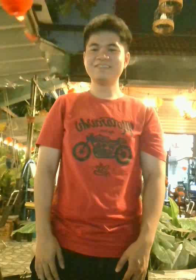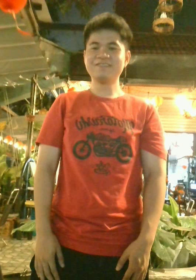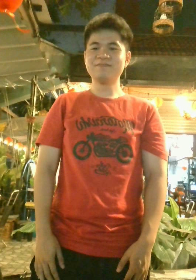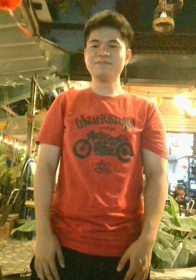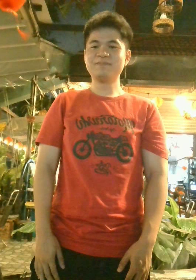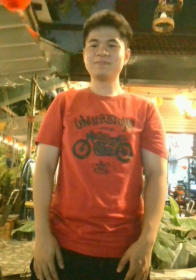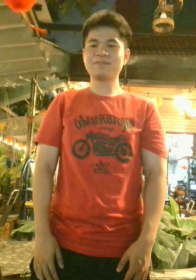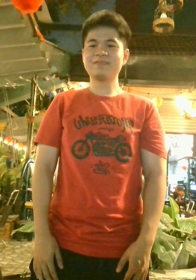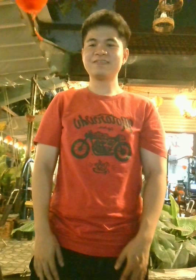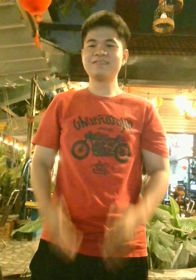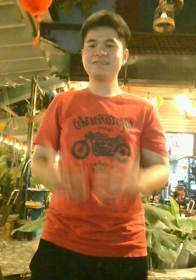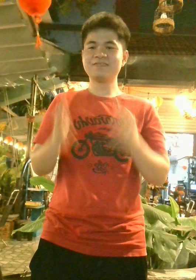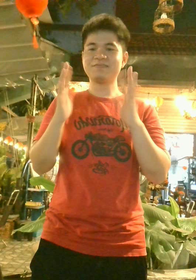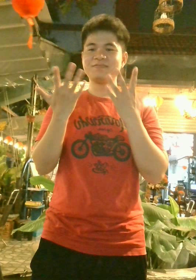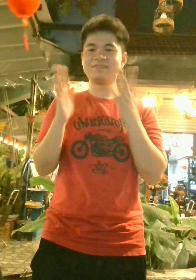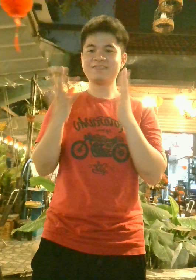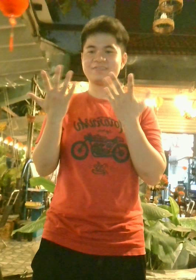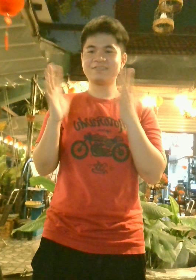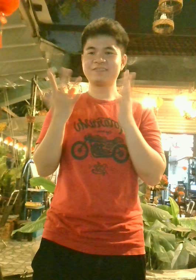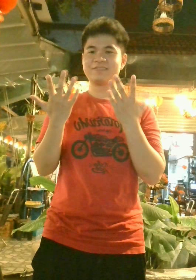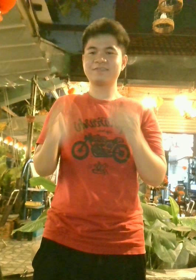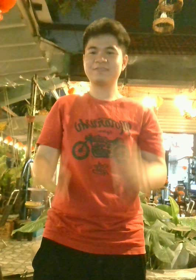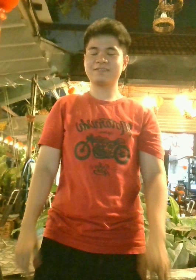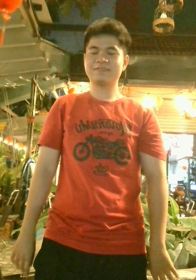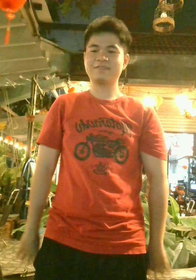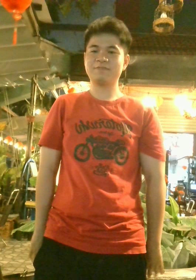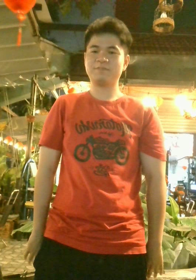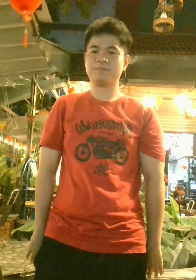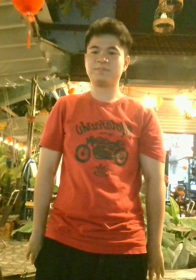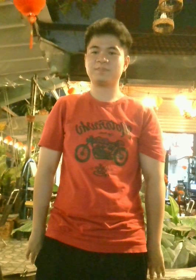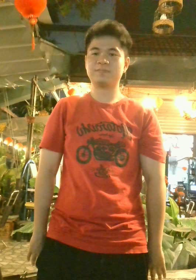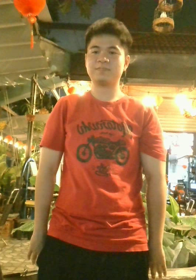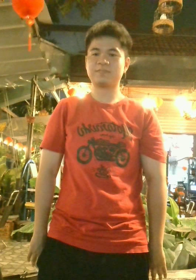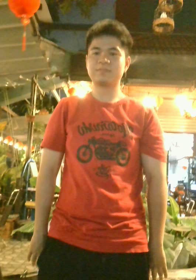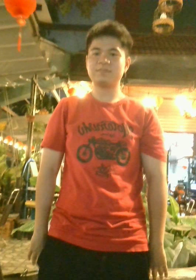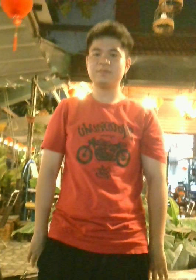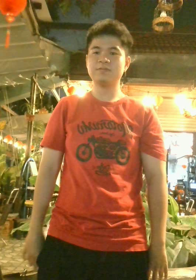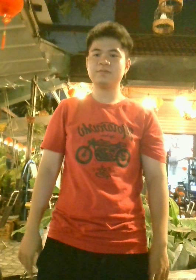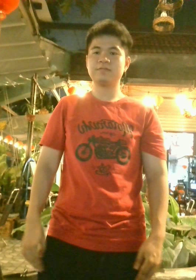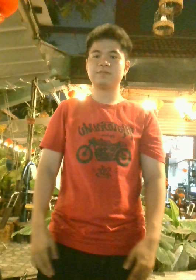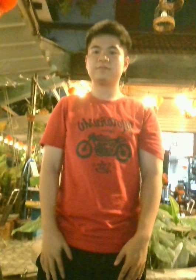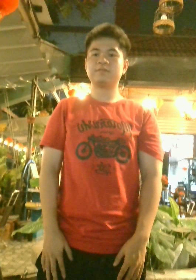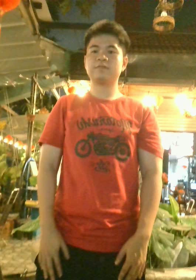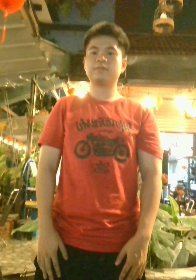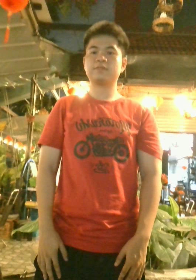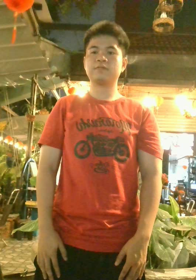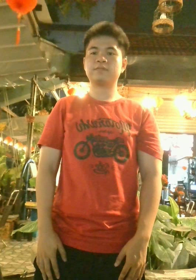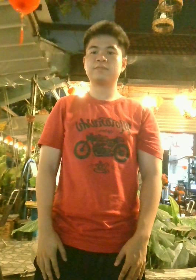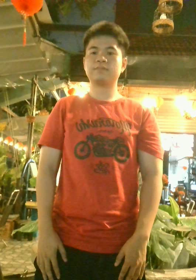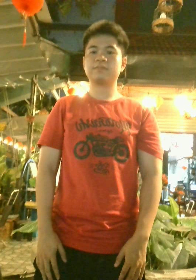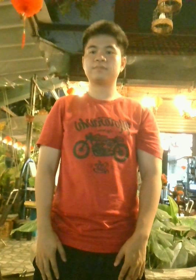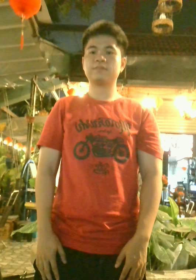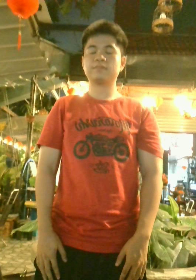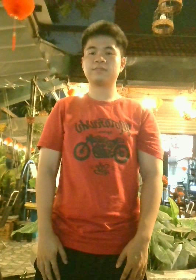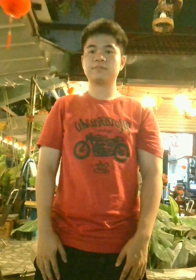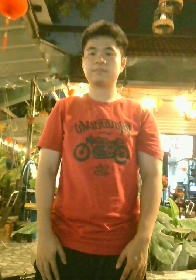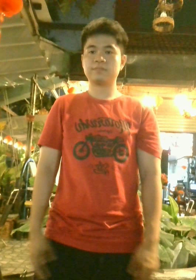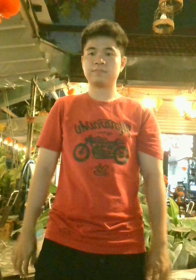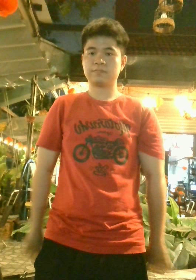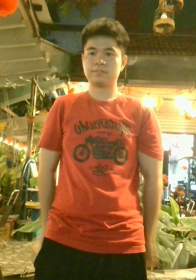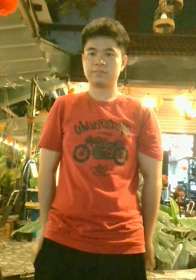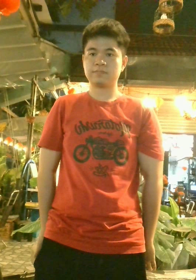vui mừng